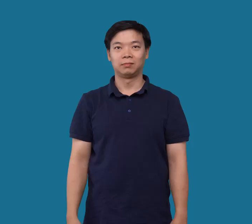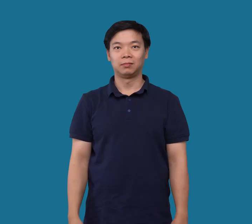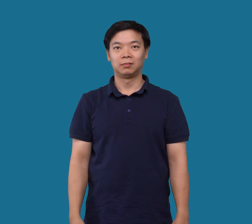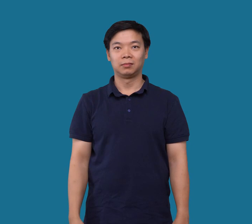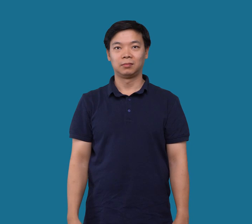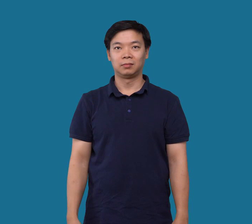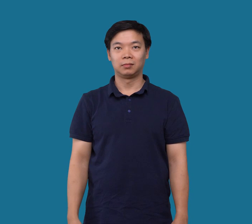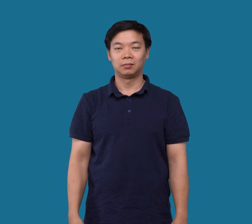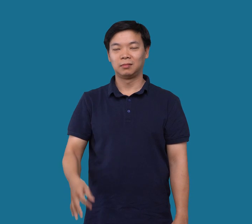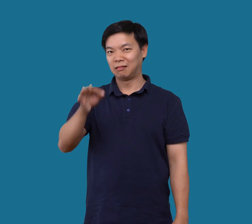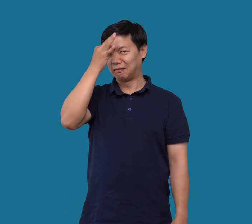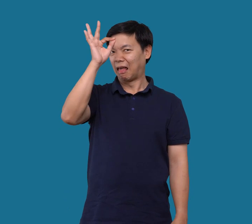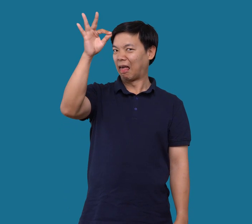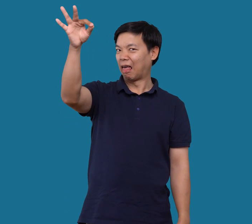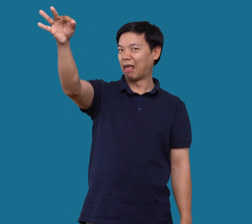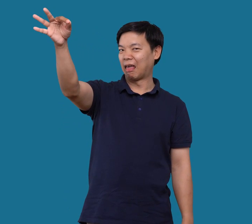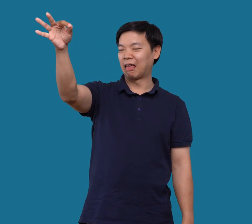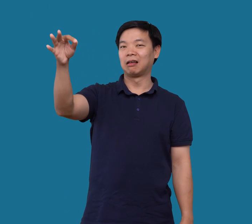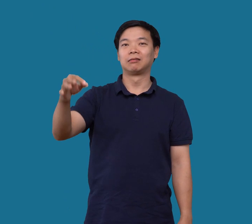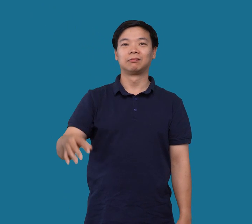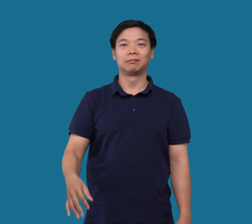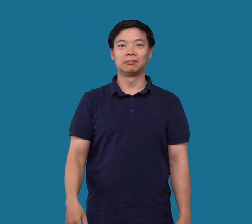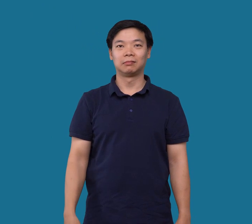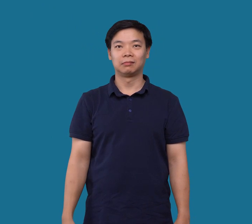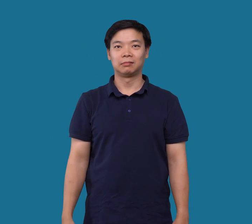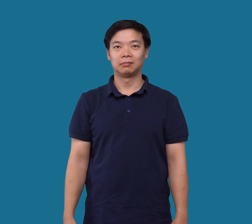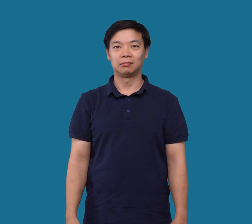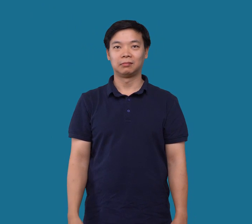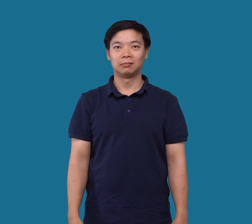liều lĩnh